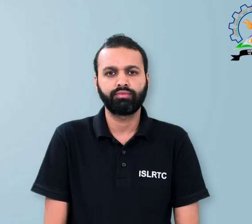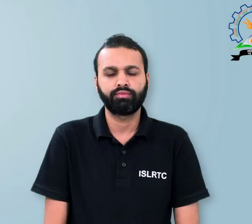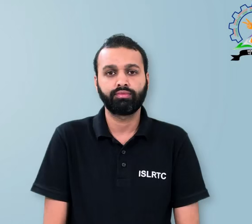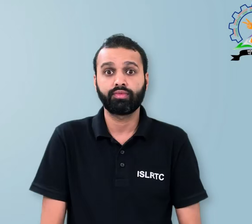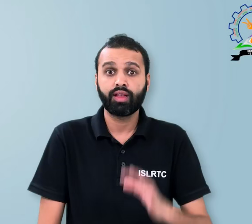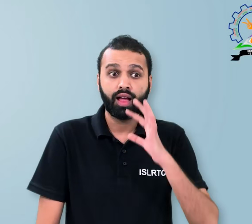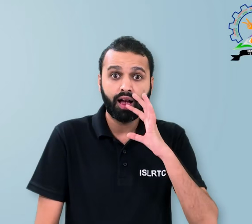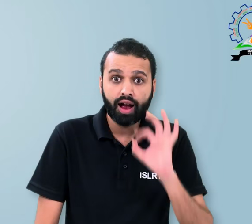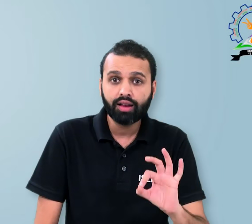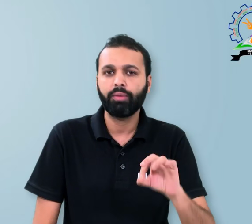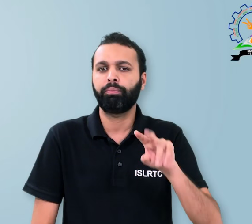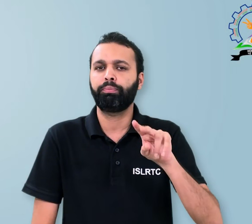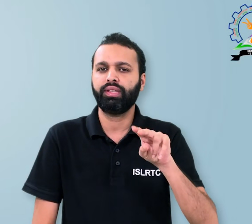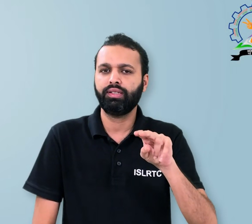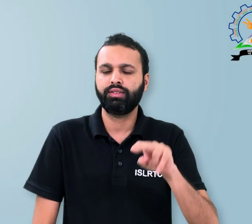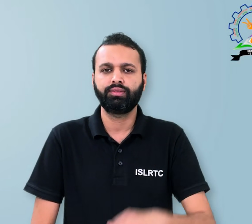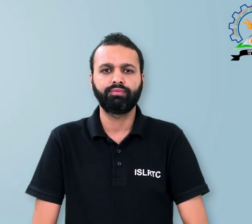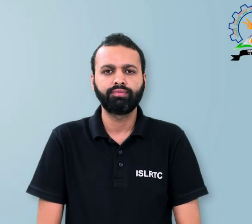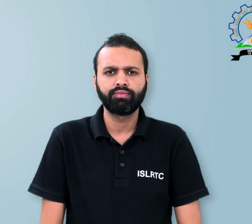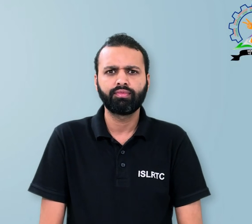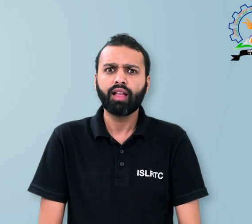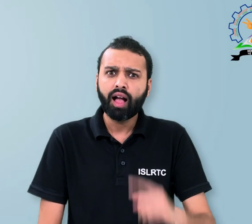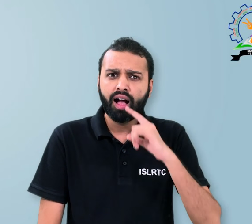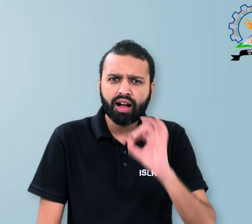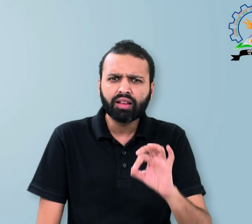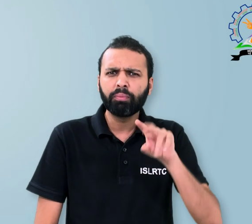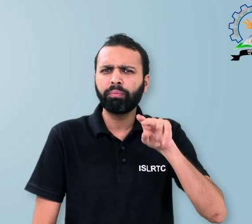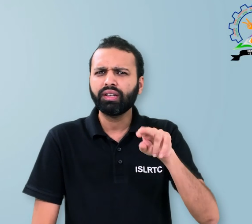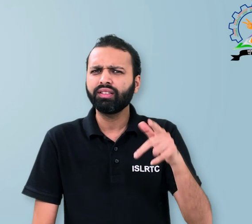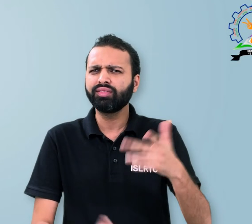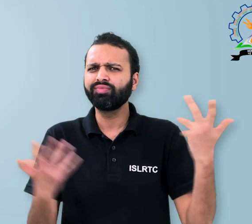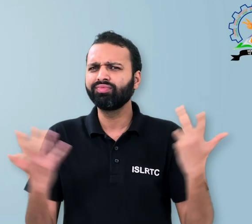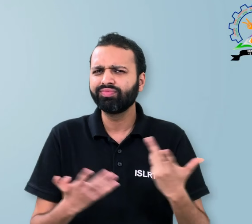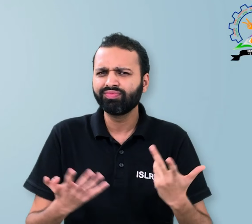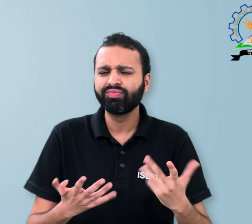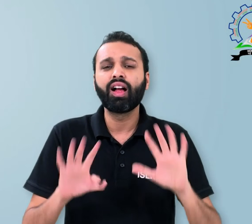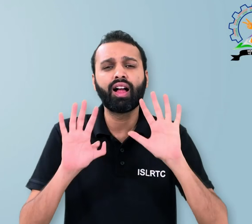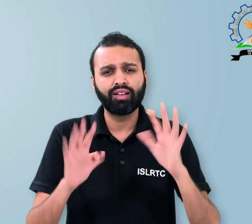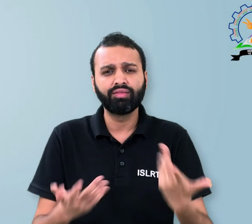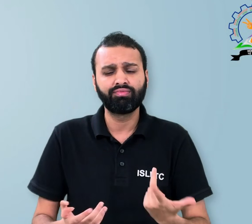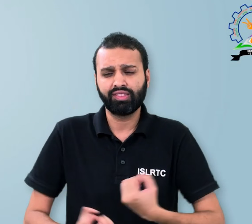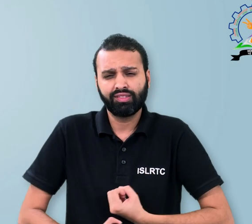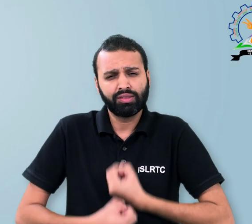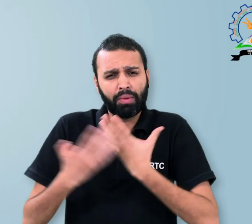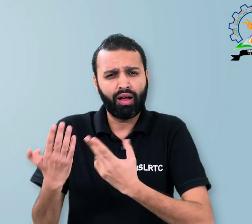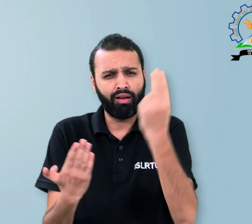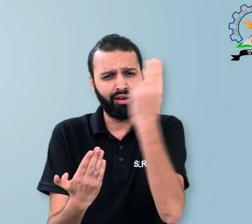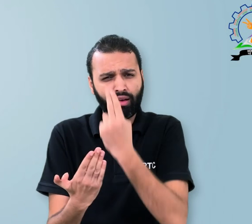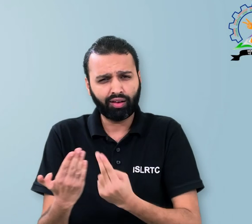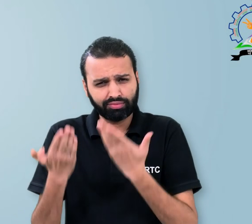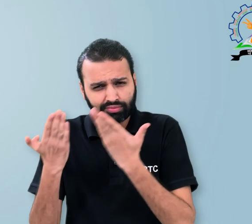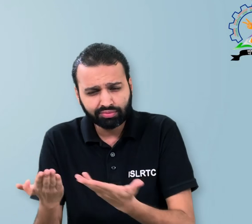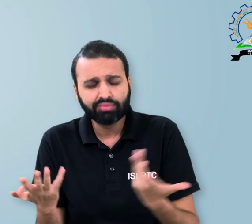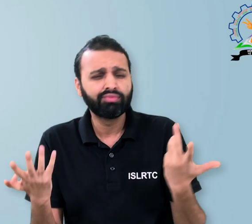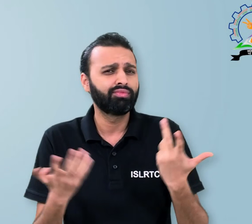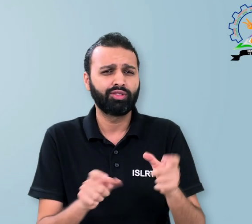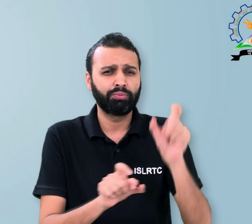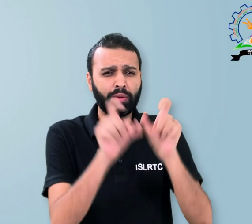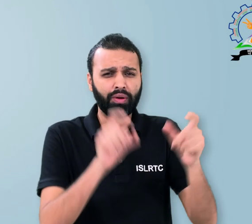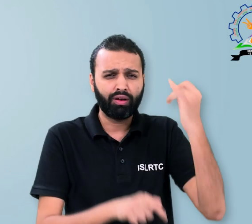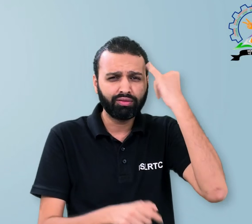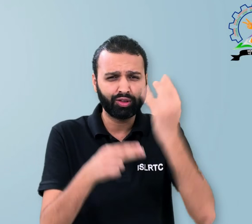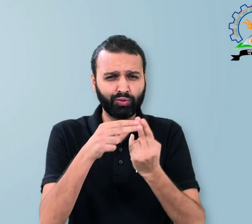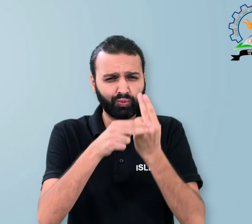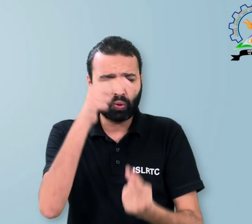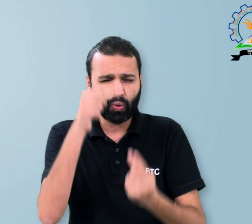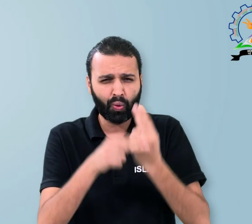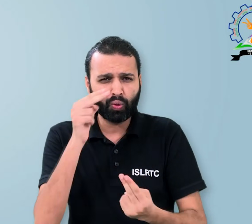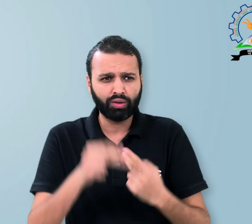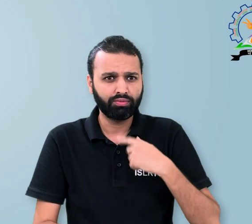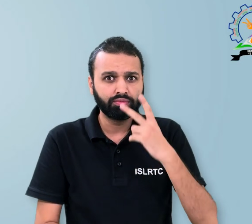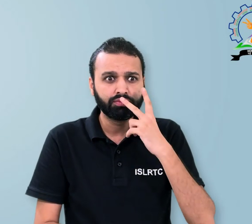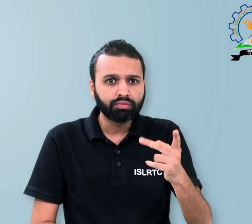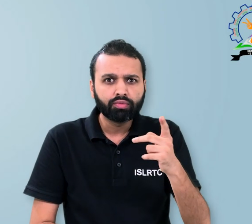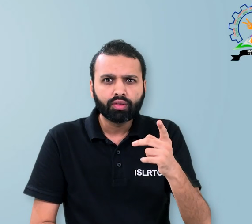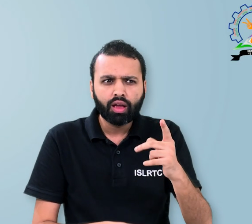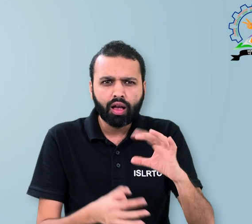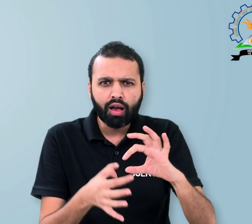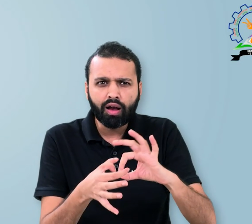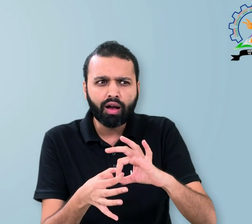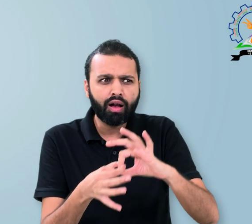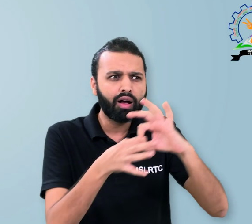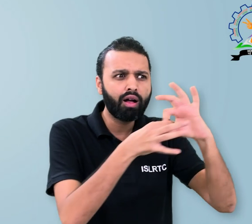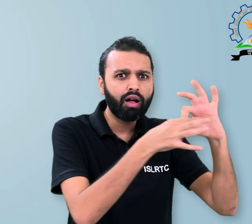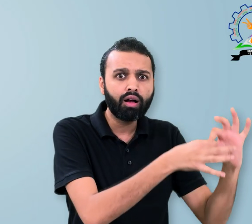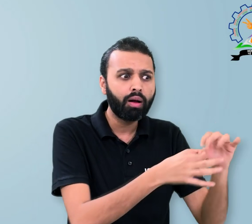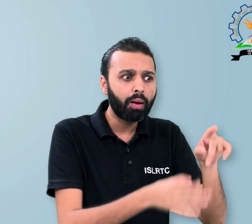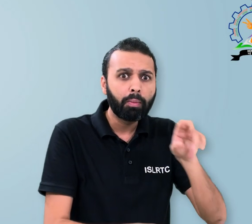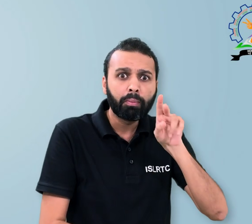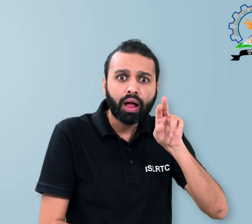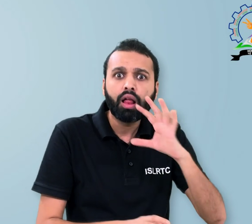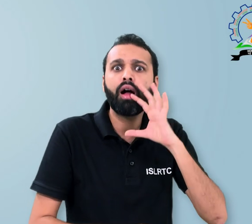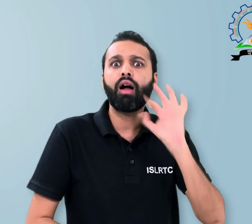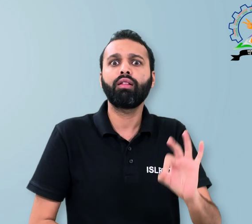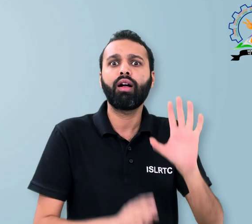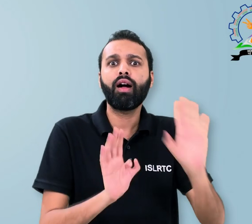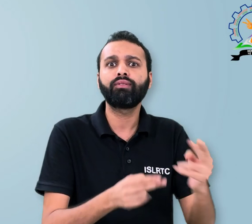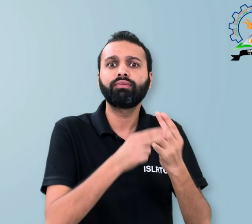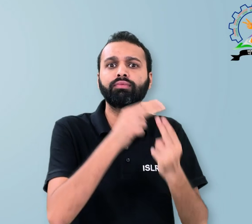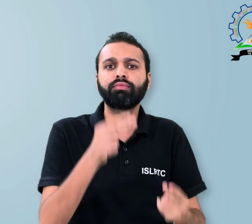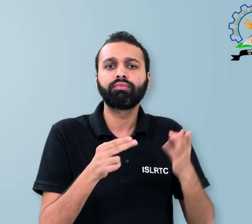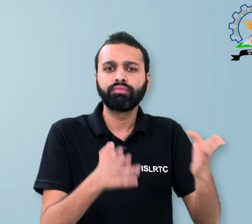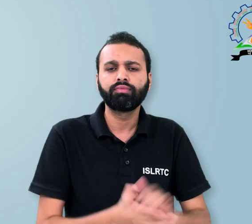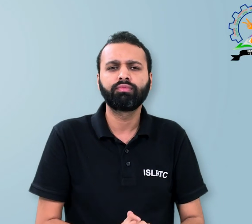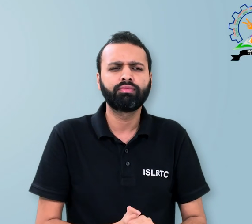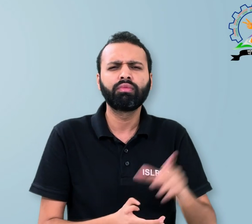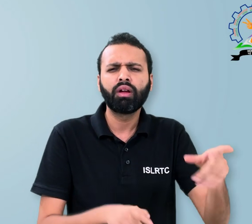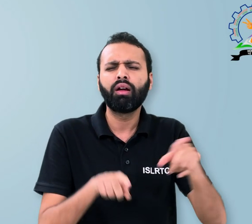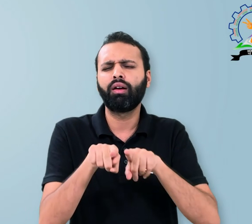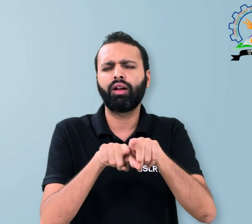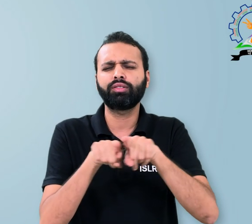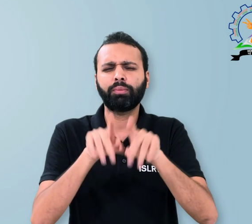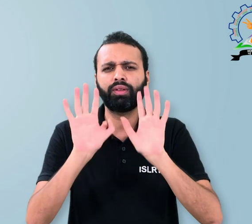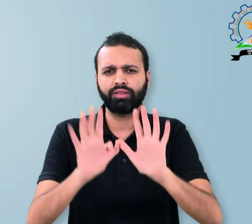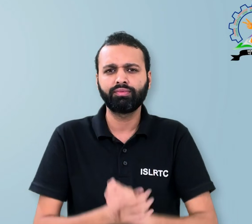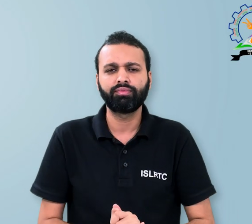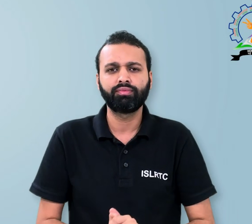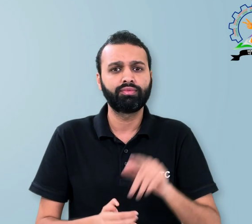Tenor (Allegory) A tenor refers to the underlying subject or theme that the allegorical elements represent. It is the deeper meaning or message that the allegory conveys through its symbolic characters, events, and settings.